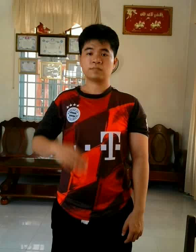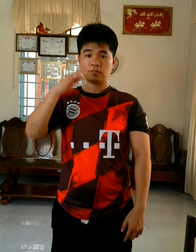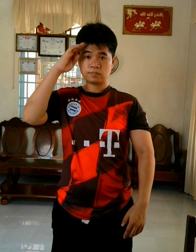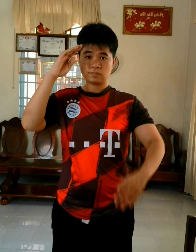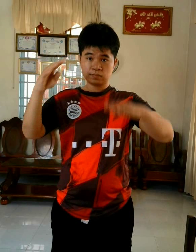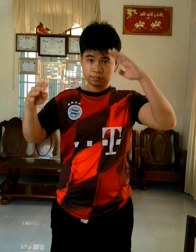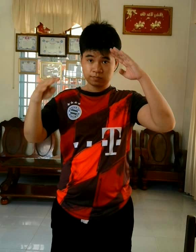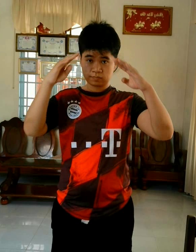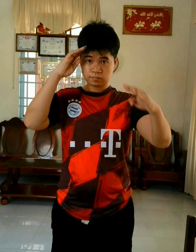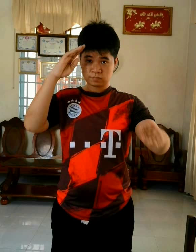xin chao